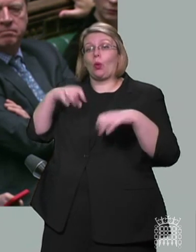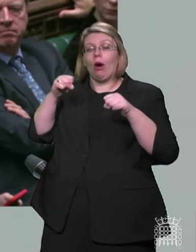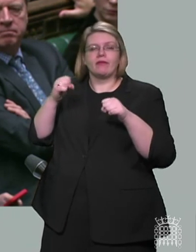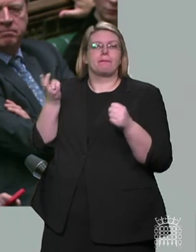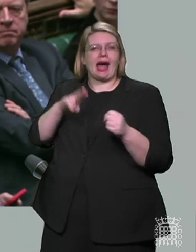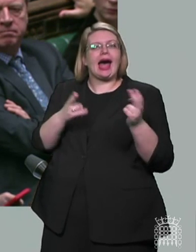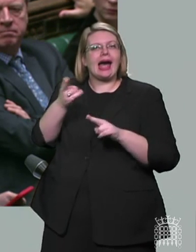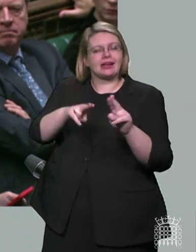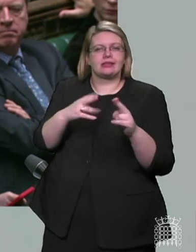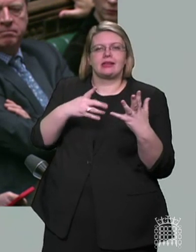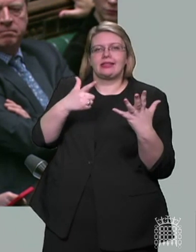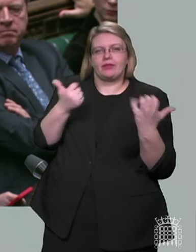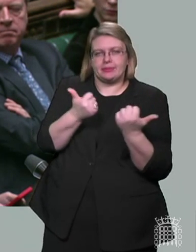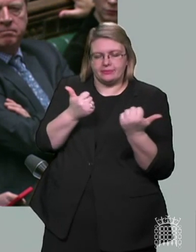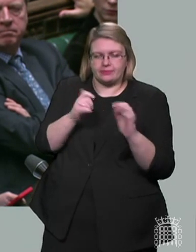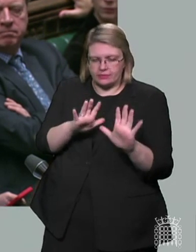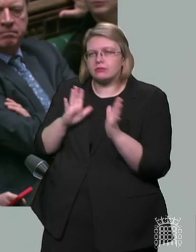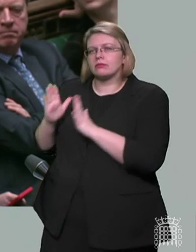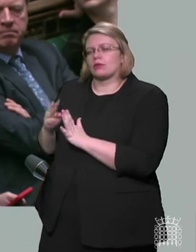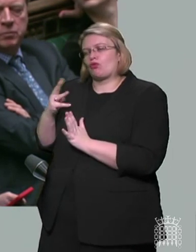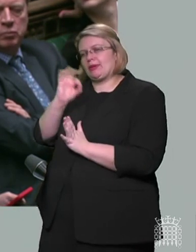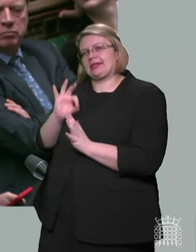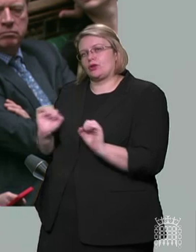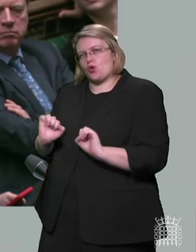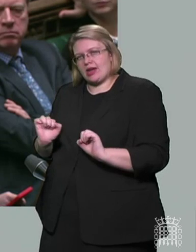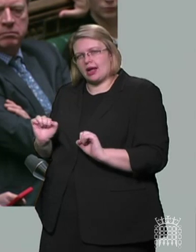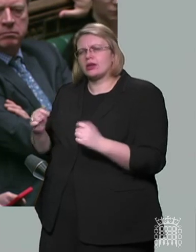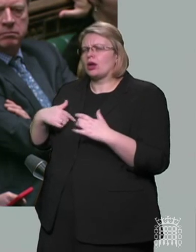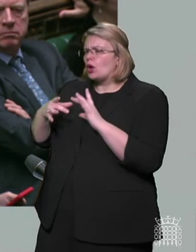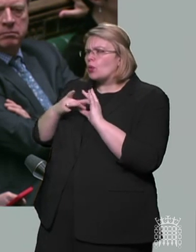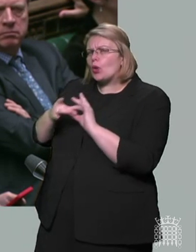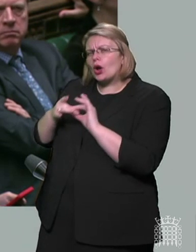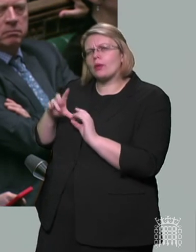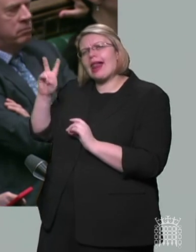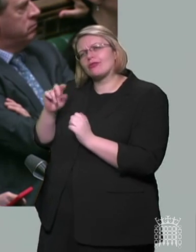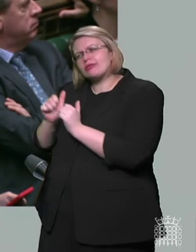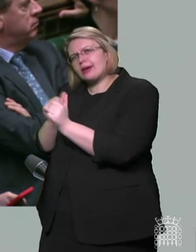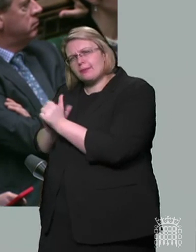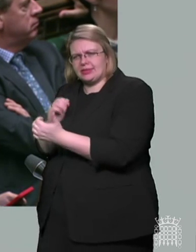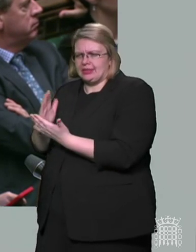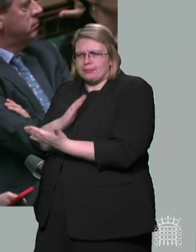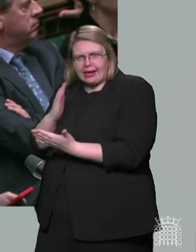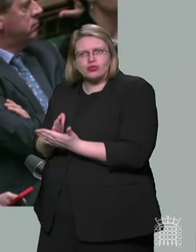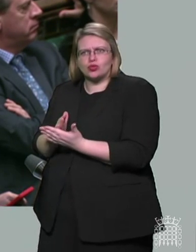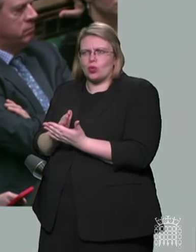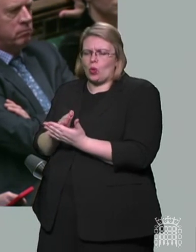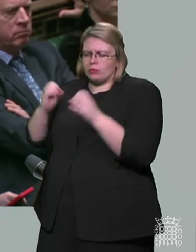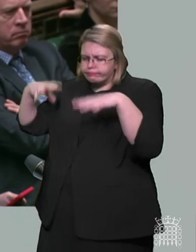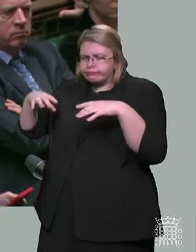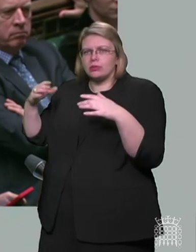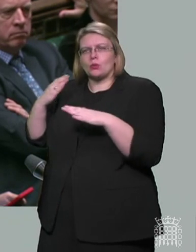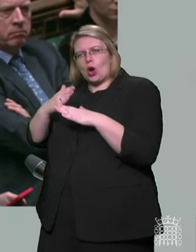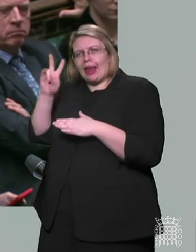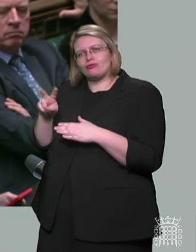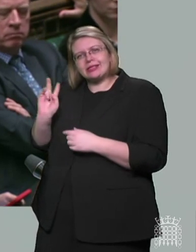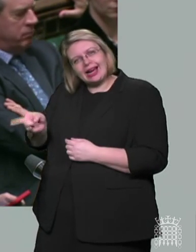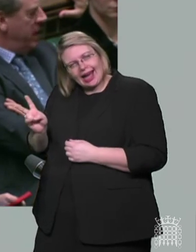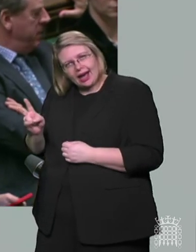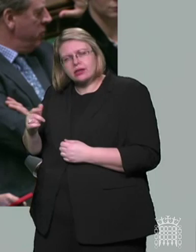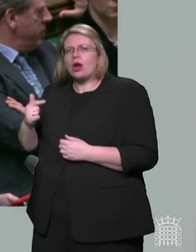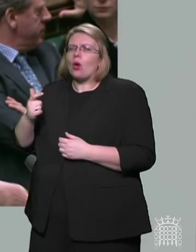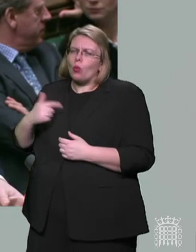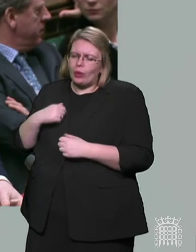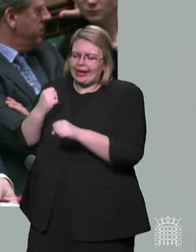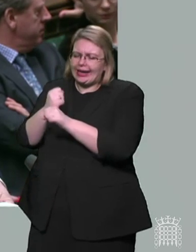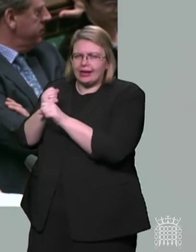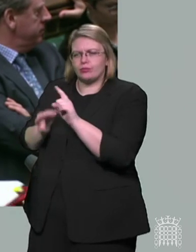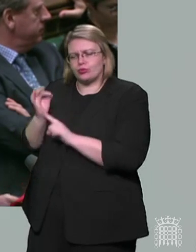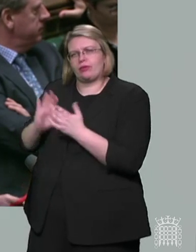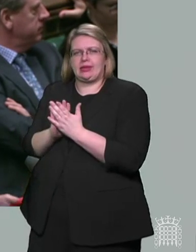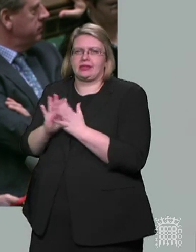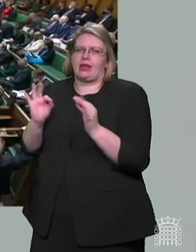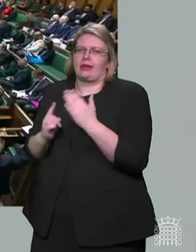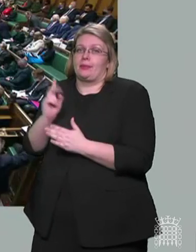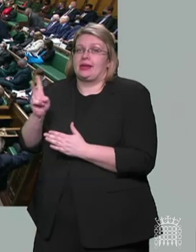We are working as fast as we can with local authorities and the electricity companies to ensure that they get their power back, but also to ensure that we build in more resilience for the future.